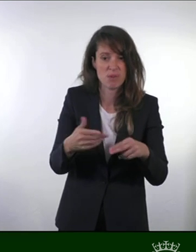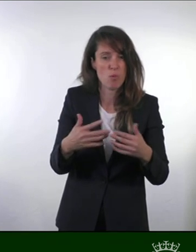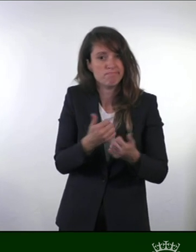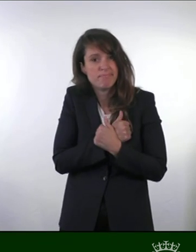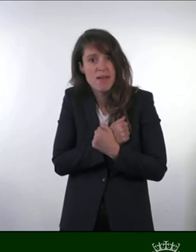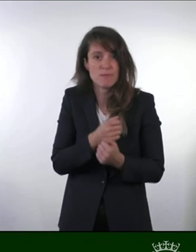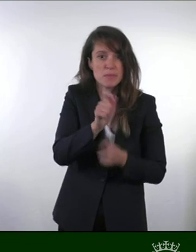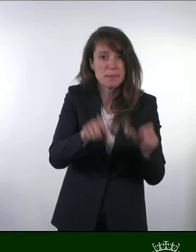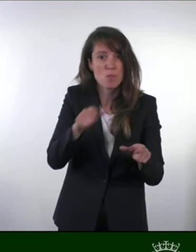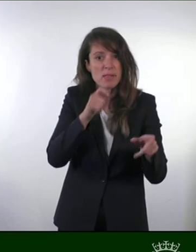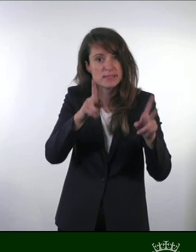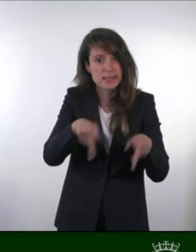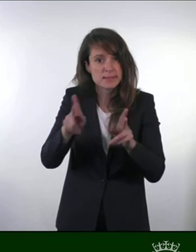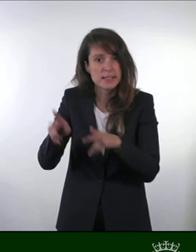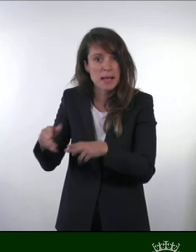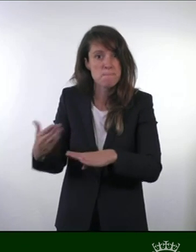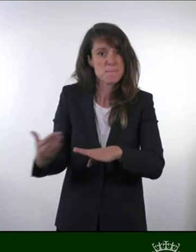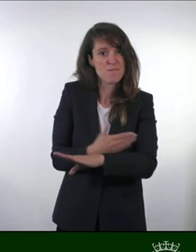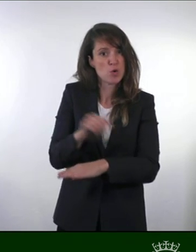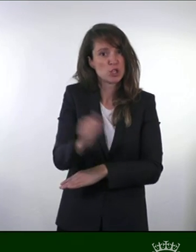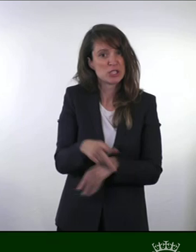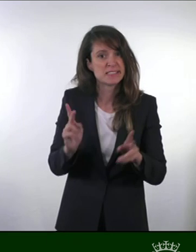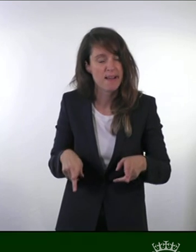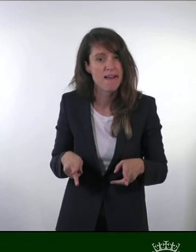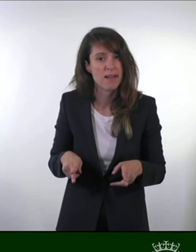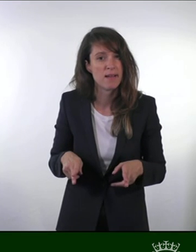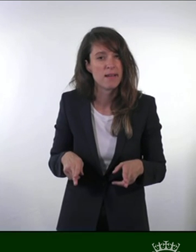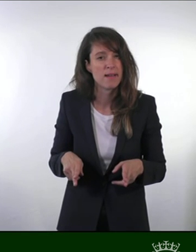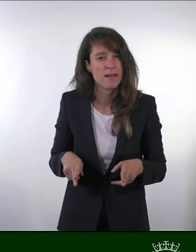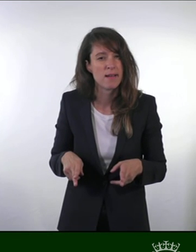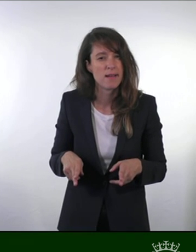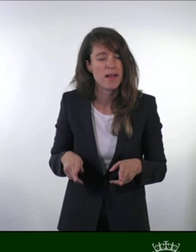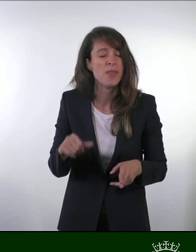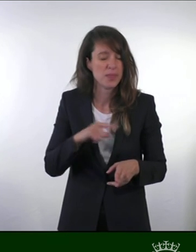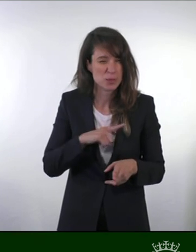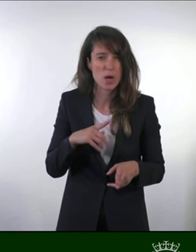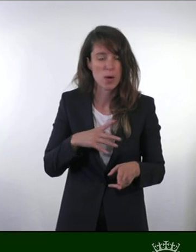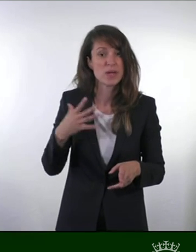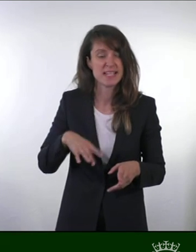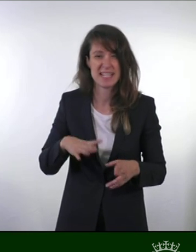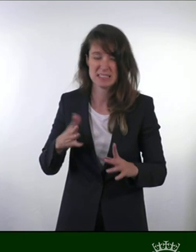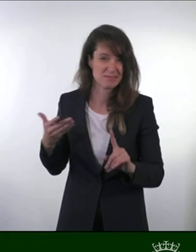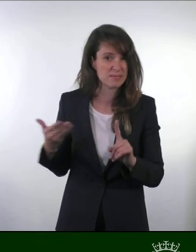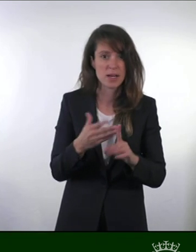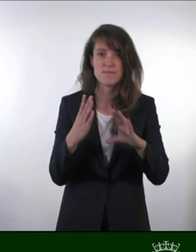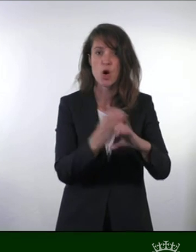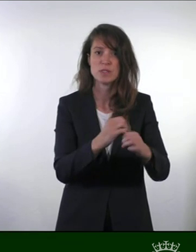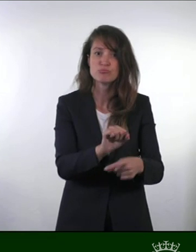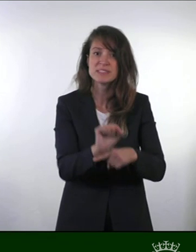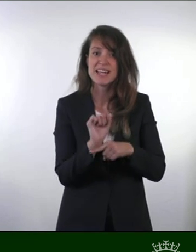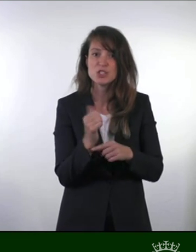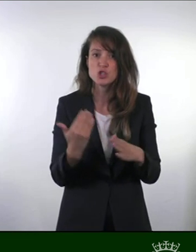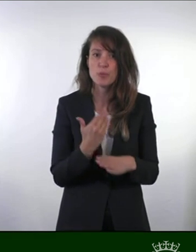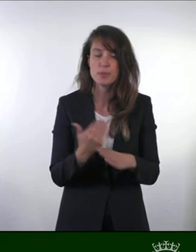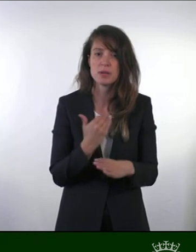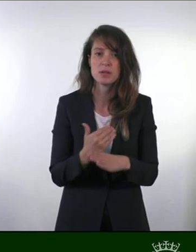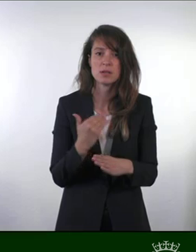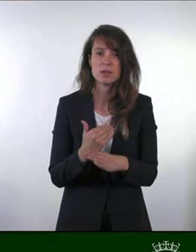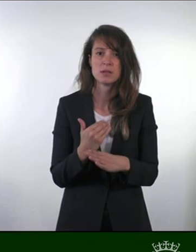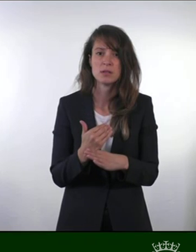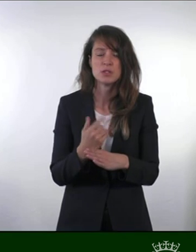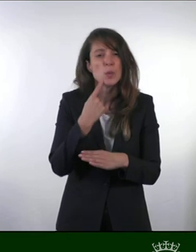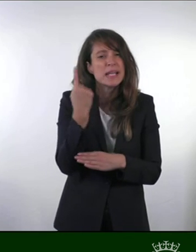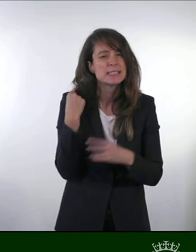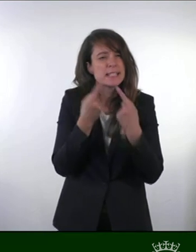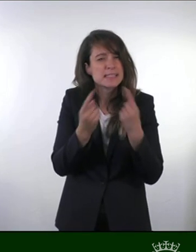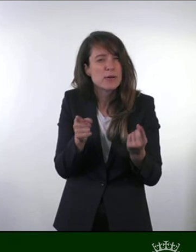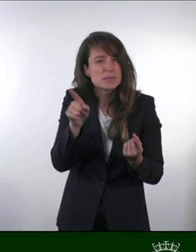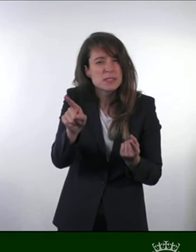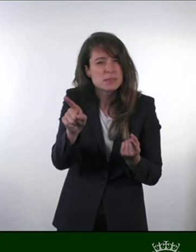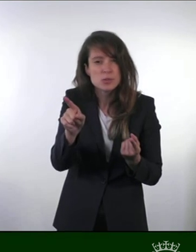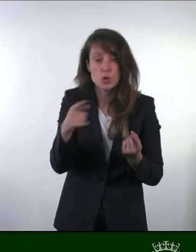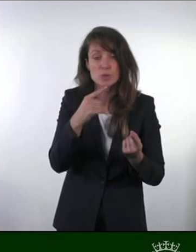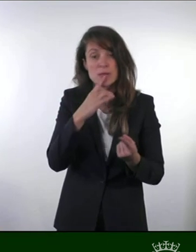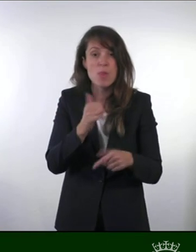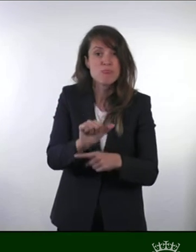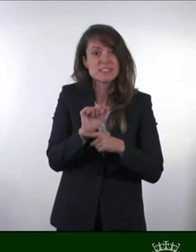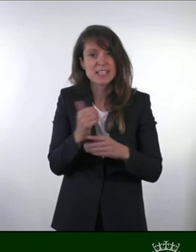We know what happened next. That is why there needs to be a laser-like focus on protecting jobs, so how many jobs does the Prime Minister think yesterday’s announcement will protect?